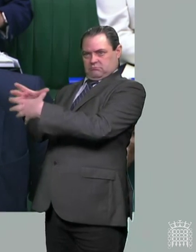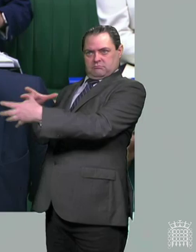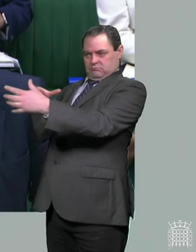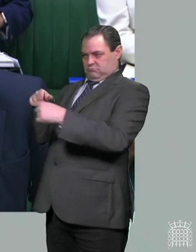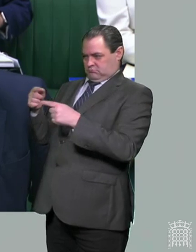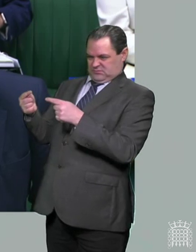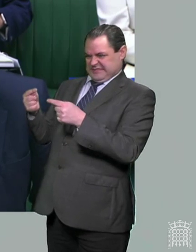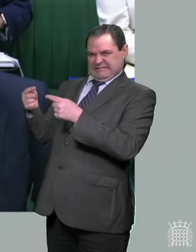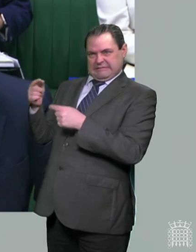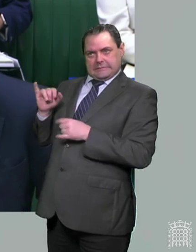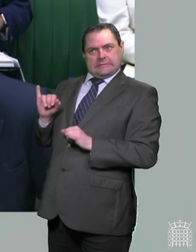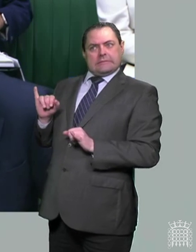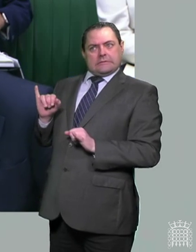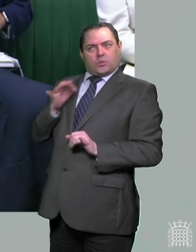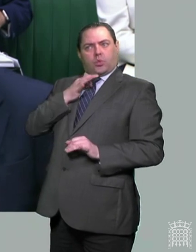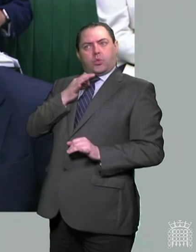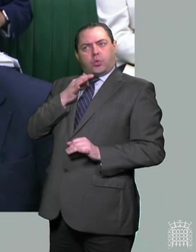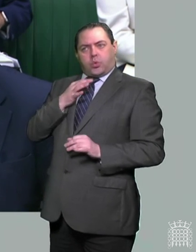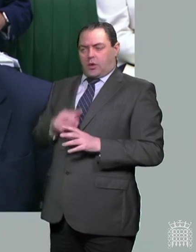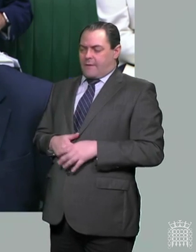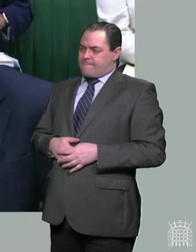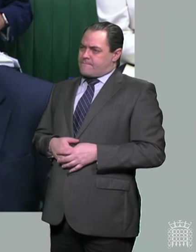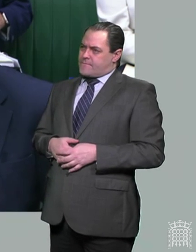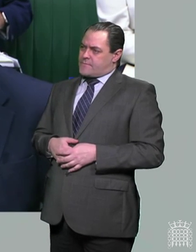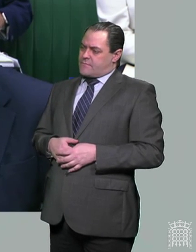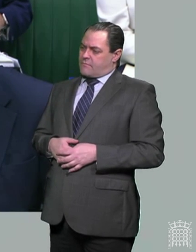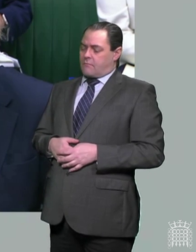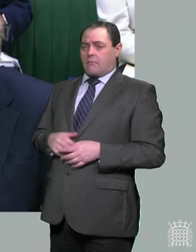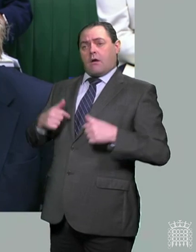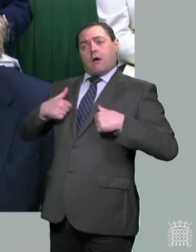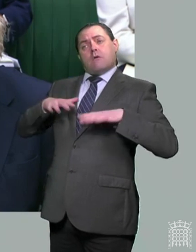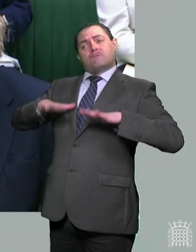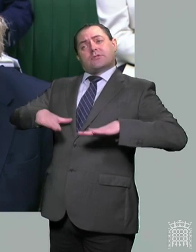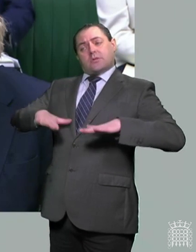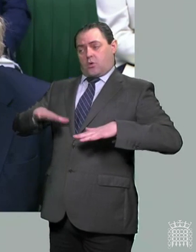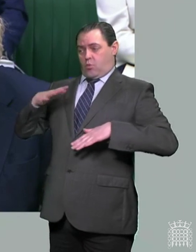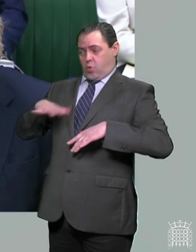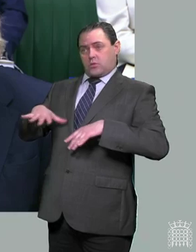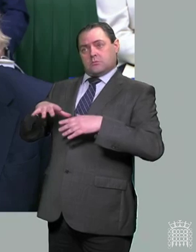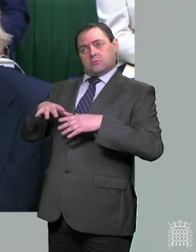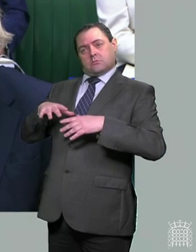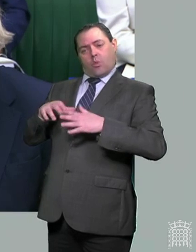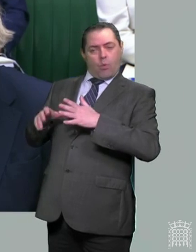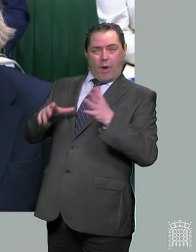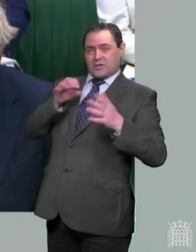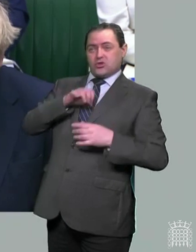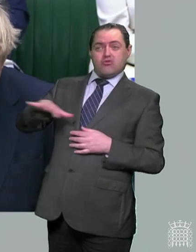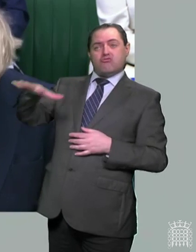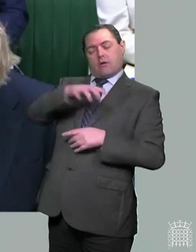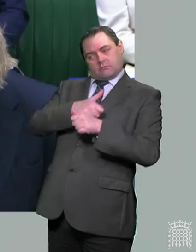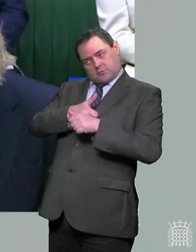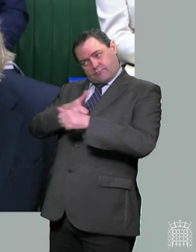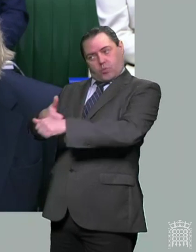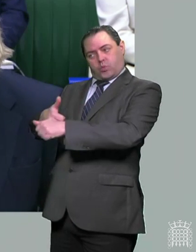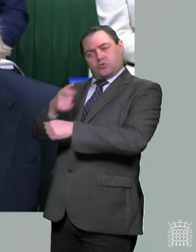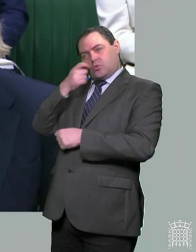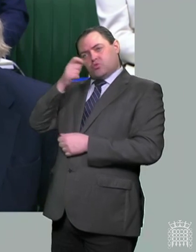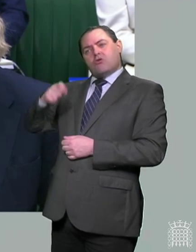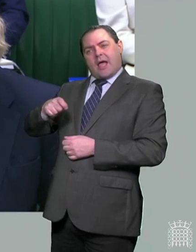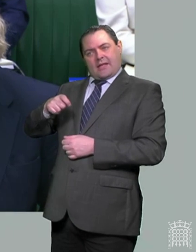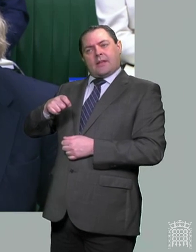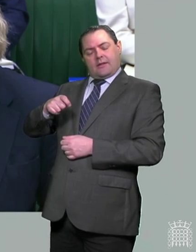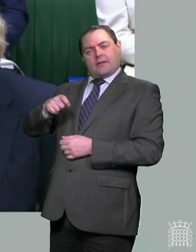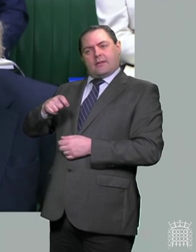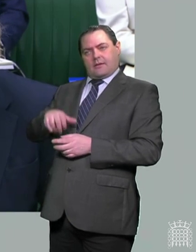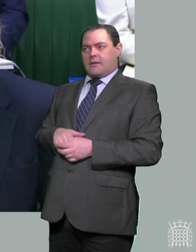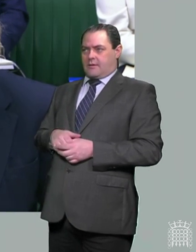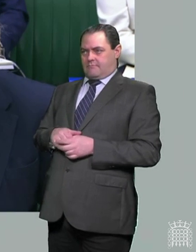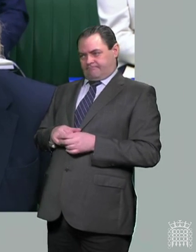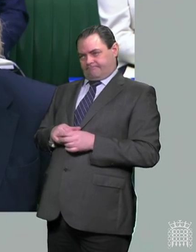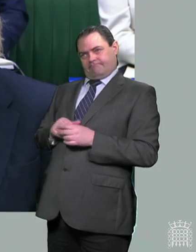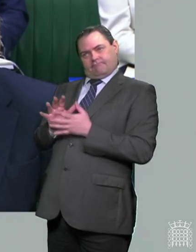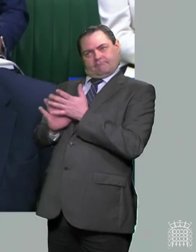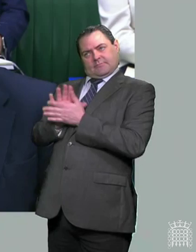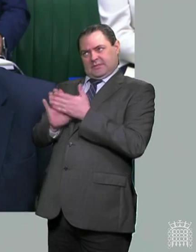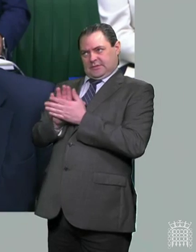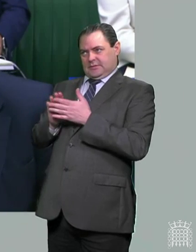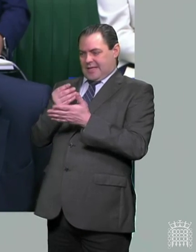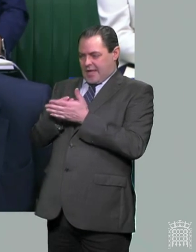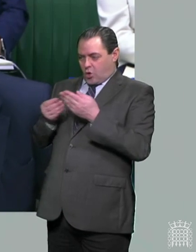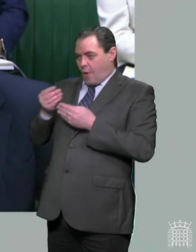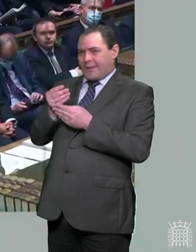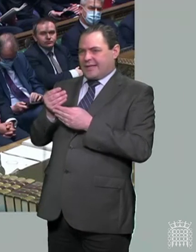The situation is very perilous, and the job of the UK is to lead the west in bringing together the most important countries in creating a package of economic sanctions that will